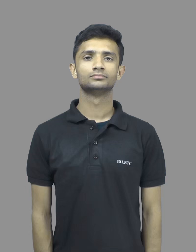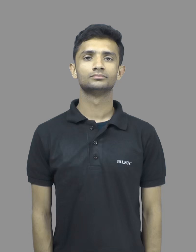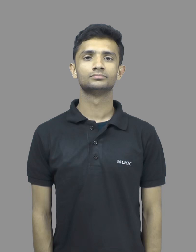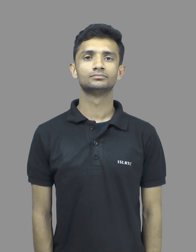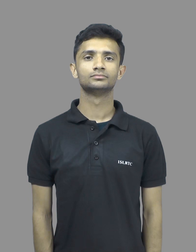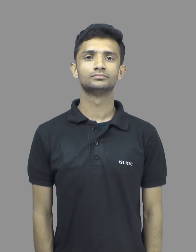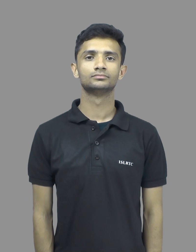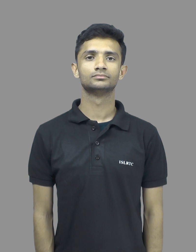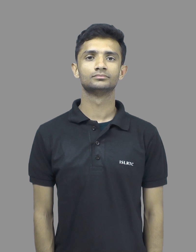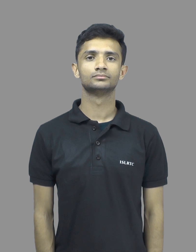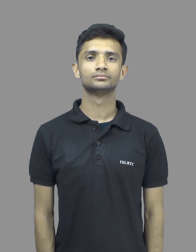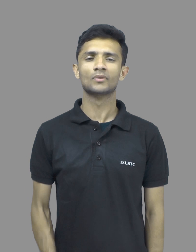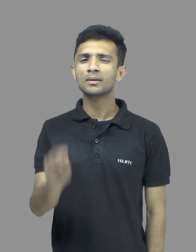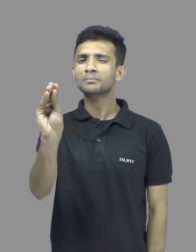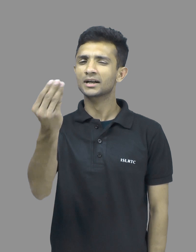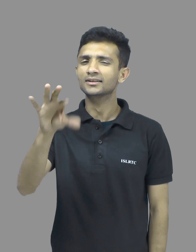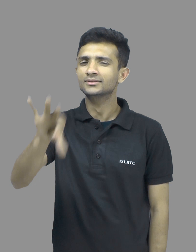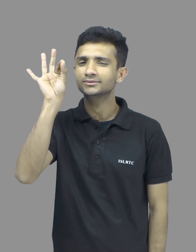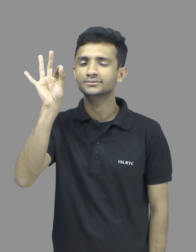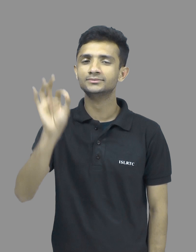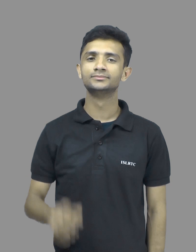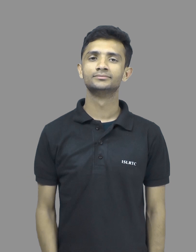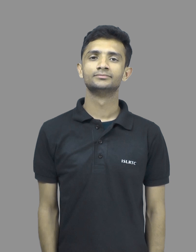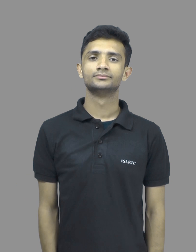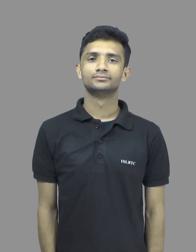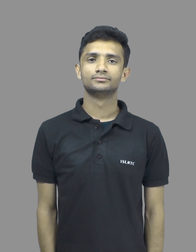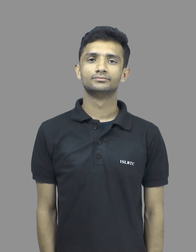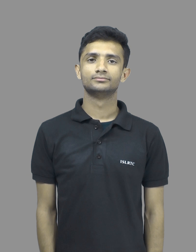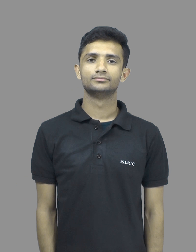Prefer